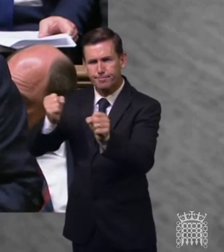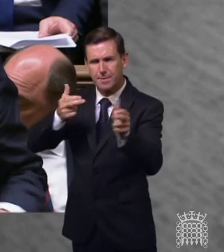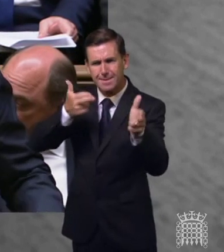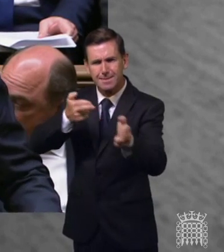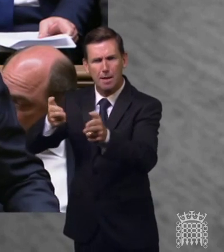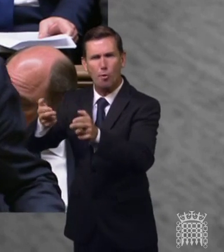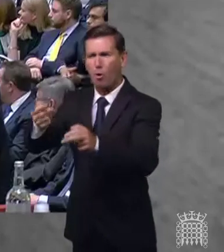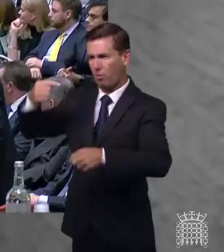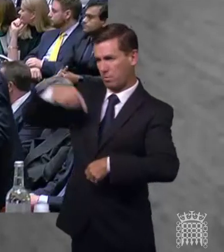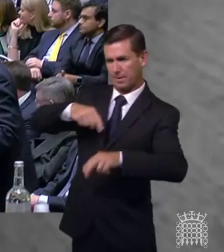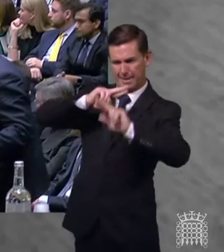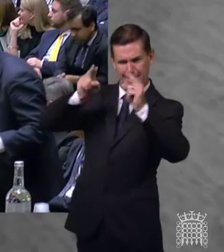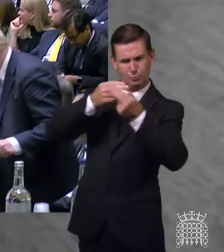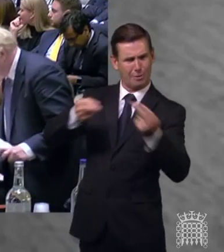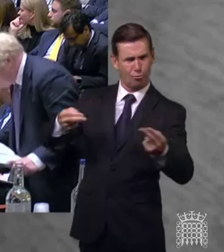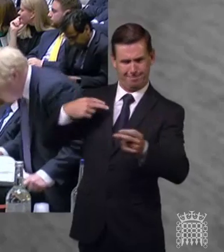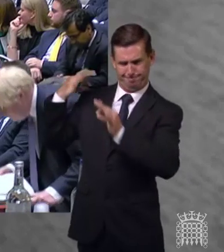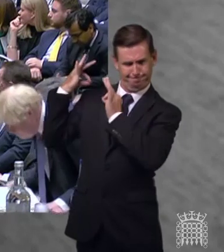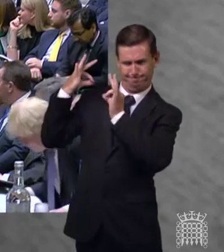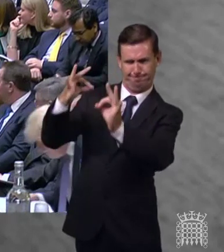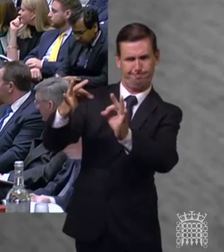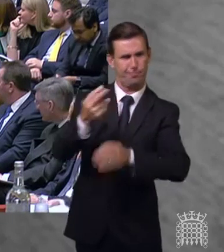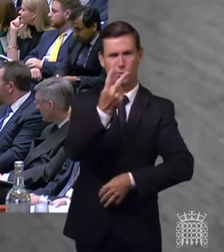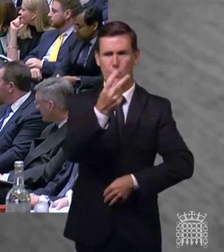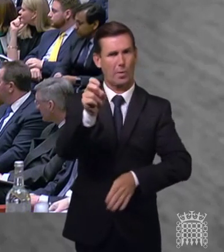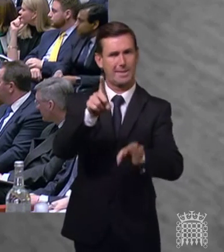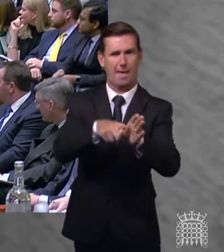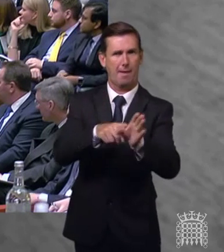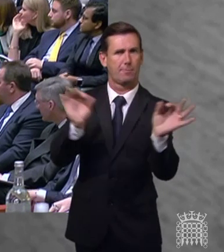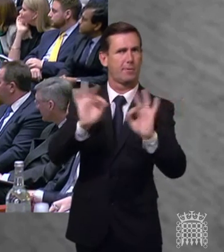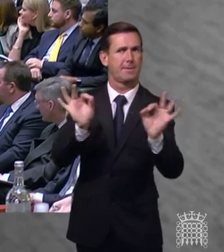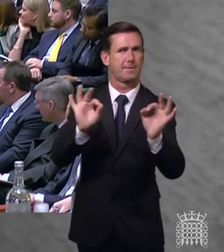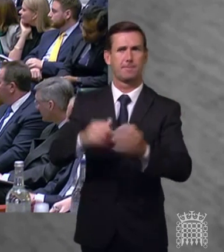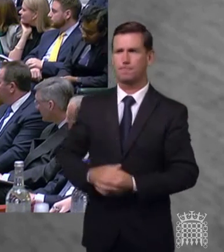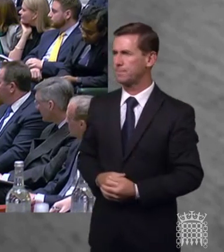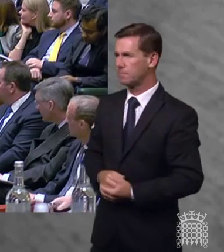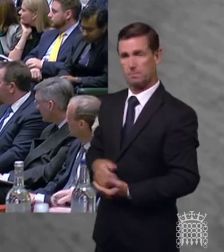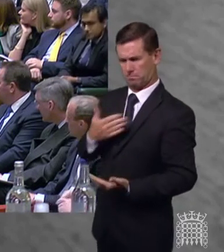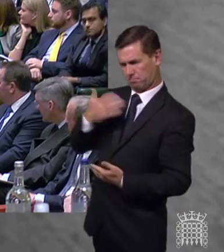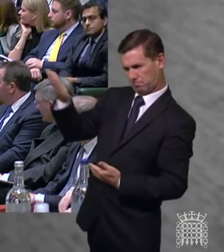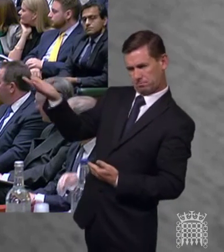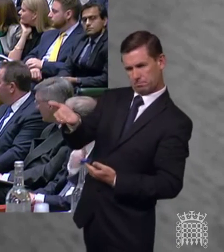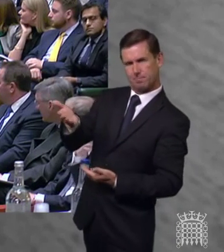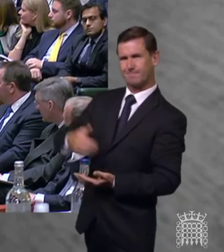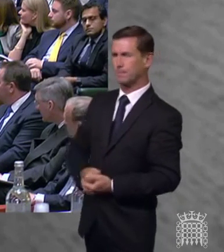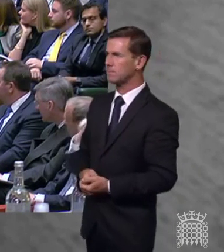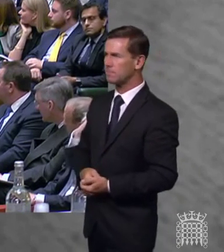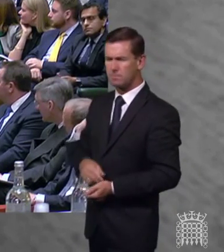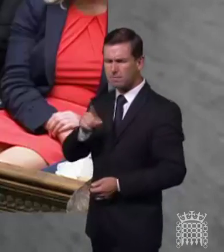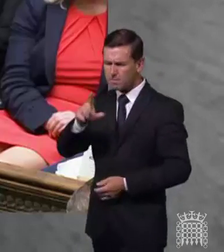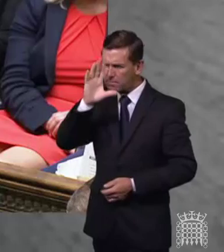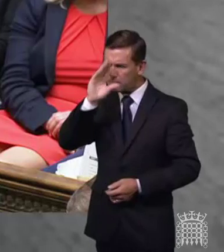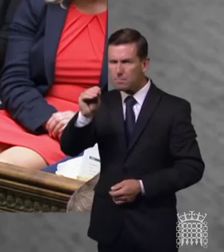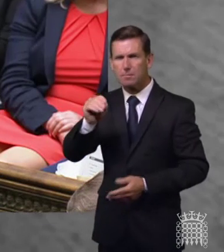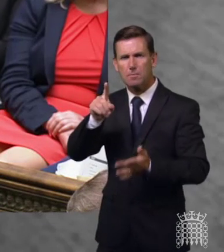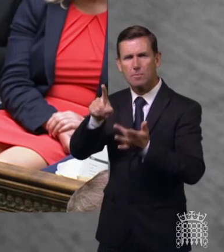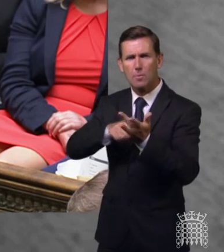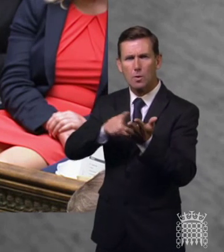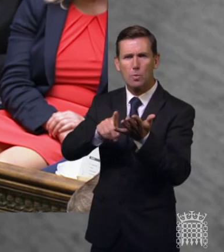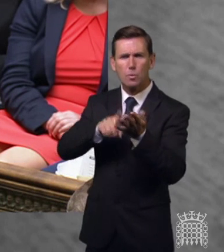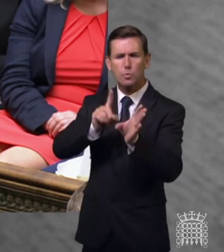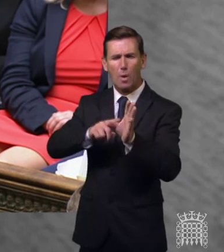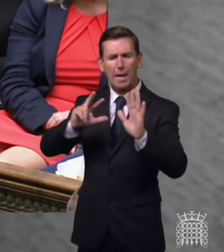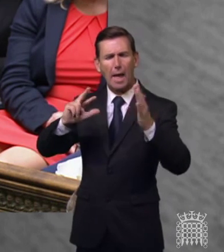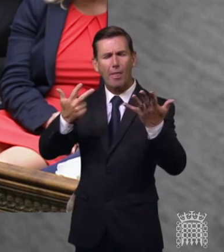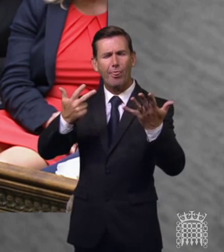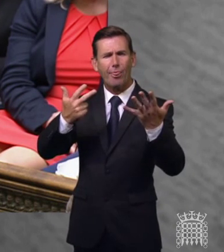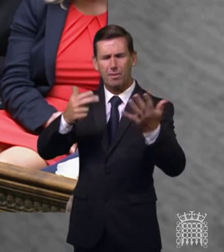May I take the Prime Minister back to his remarks in the House on 8 July, when he referred to the assessment that he had made?